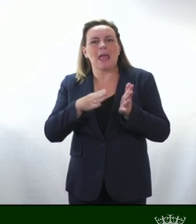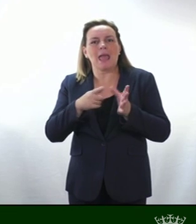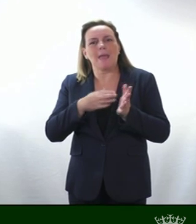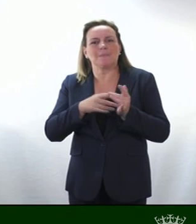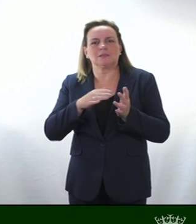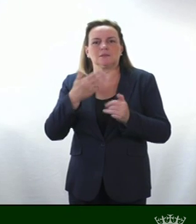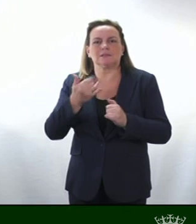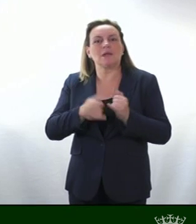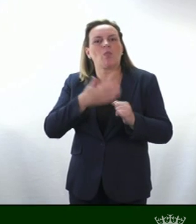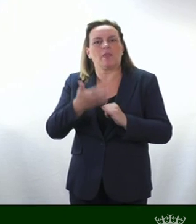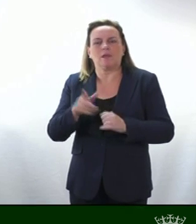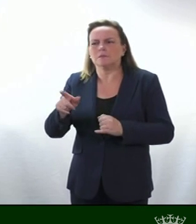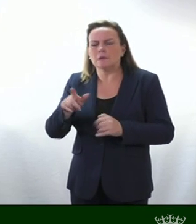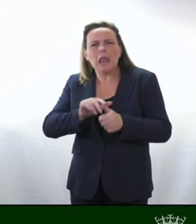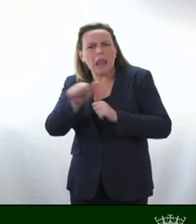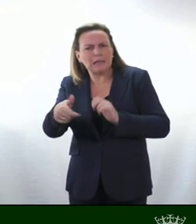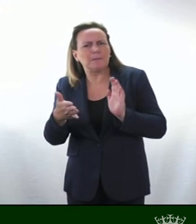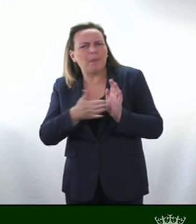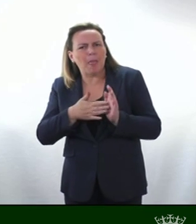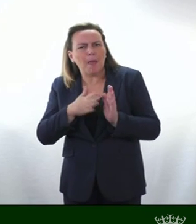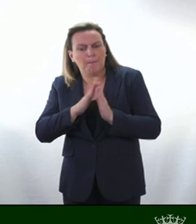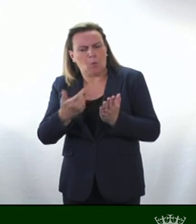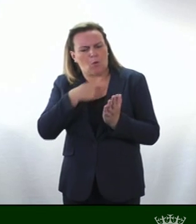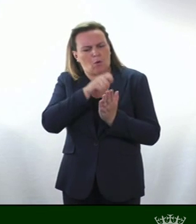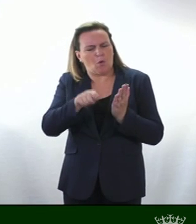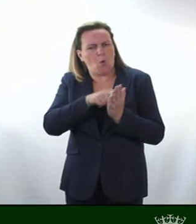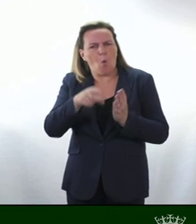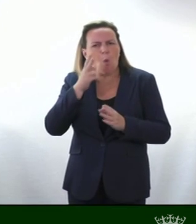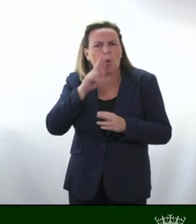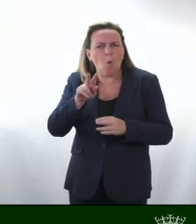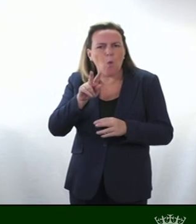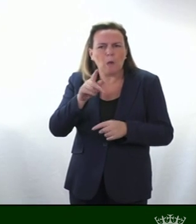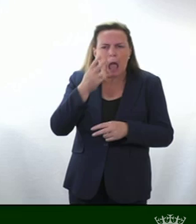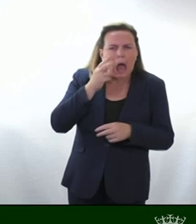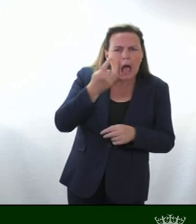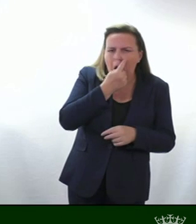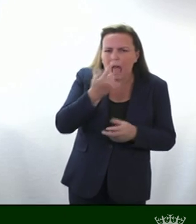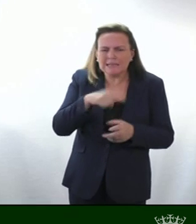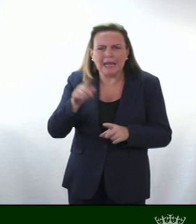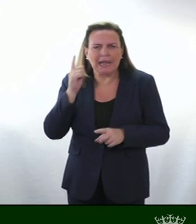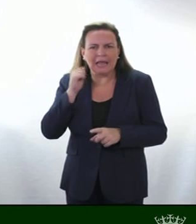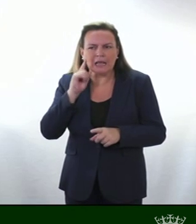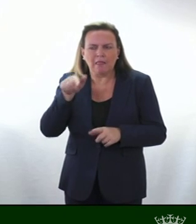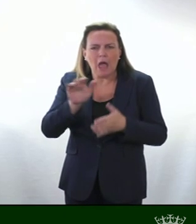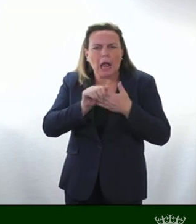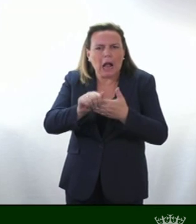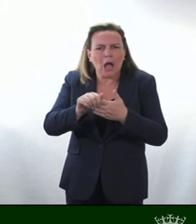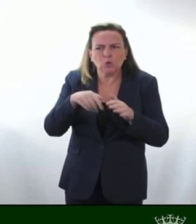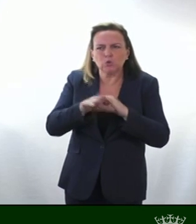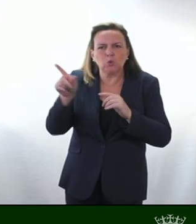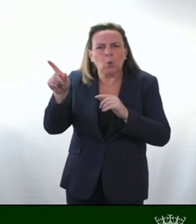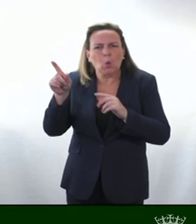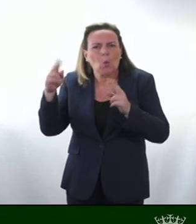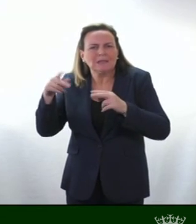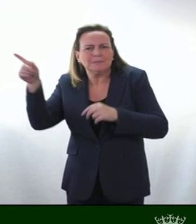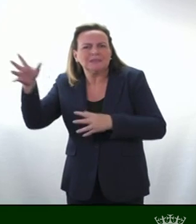Next month, a book that I have written, called “Ayes and Ears: a Survivor’s Guide to Westminster”, will be published.